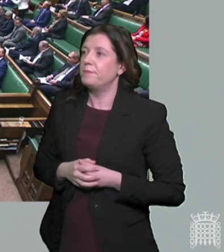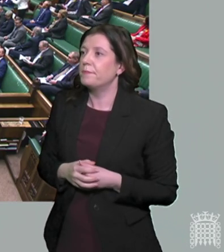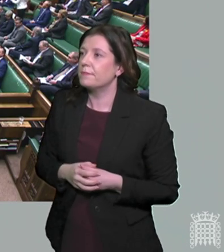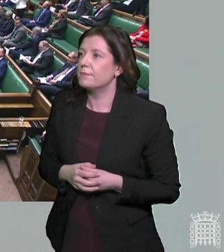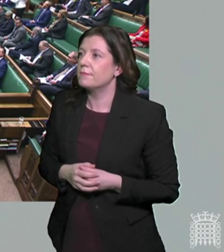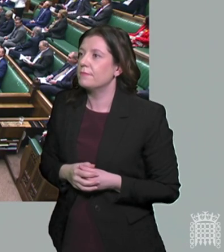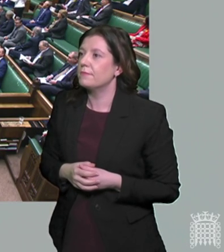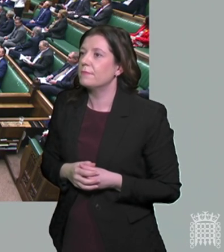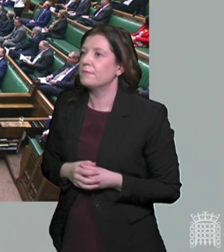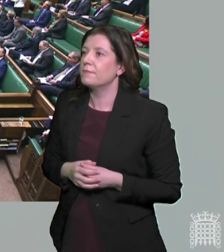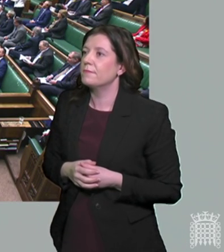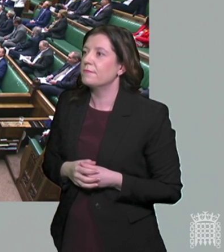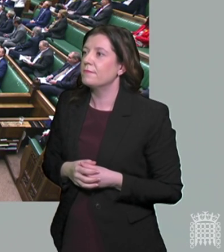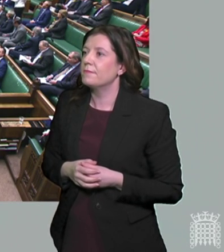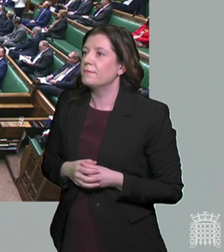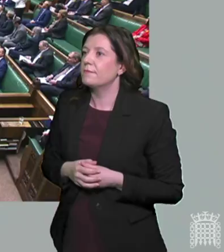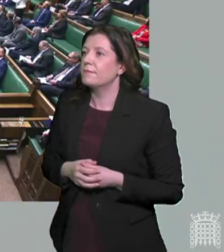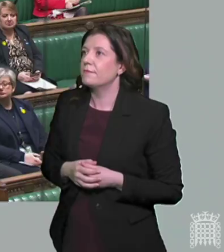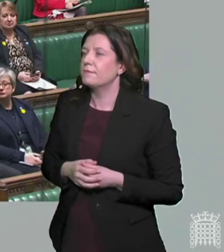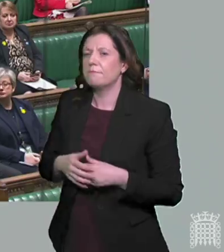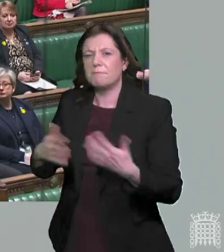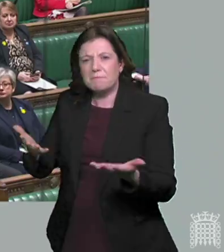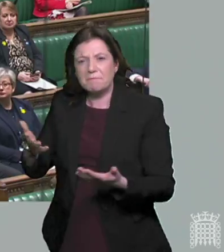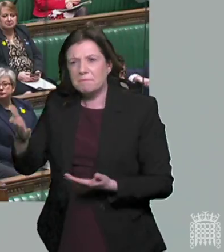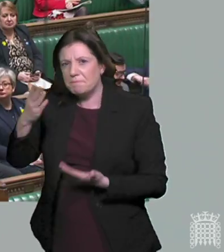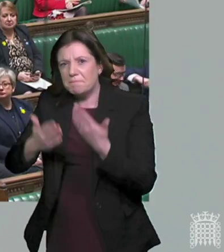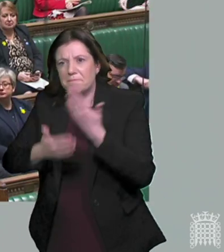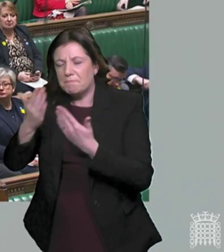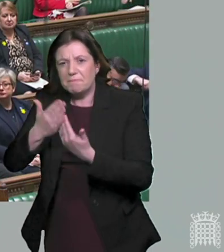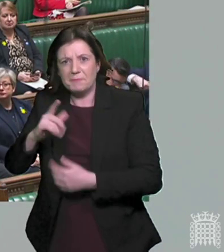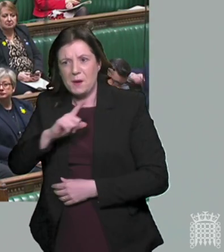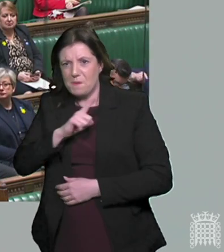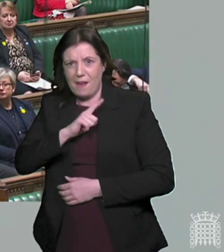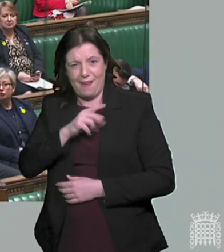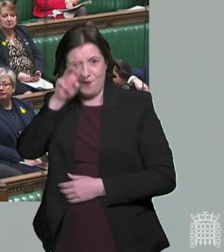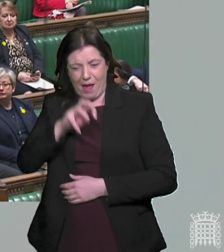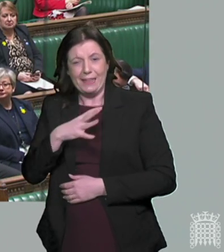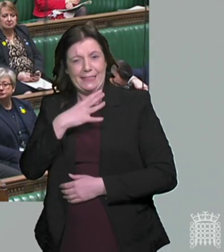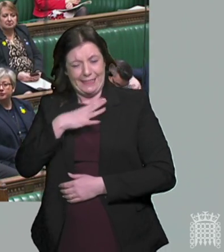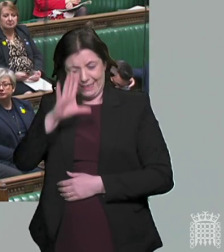I urge his Government to come forward with news, because Wales desperately needs two freeports at least.